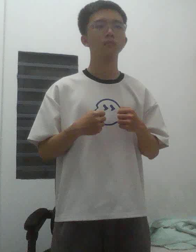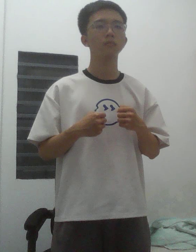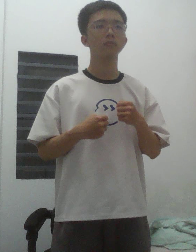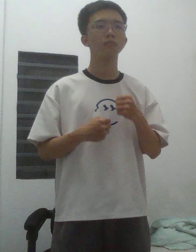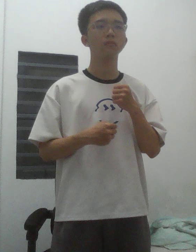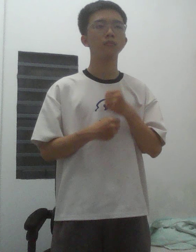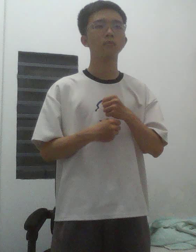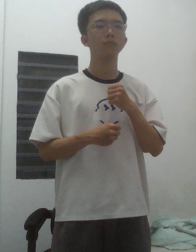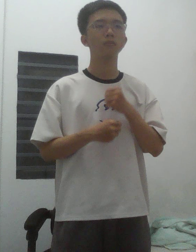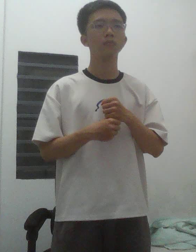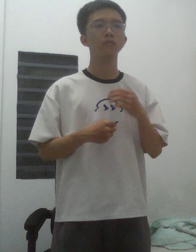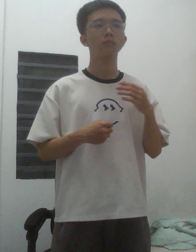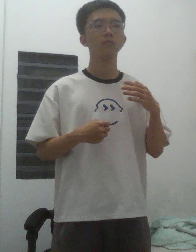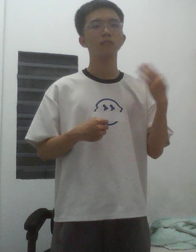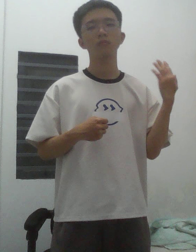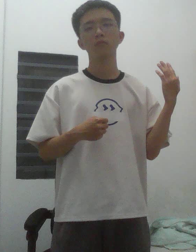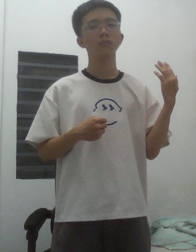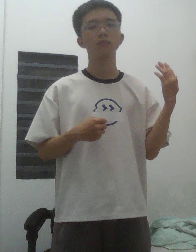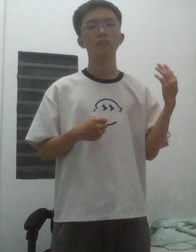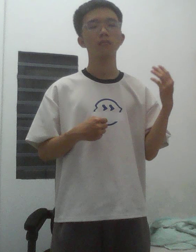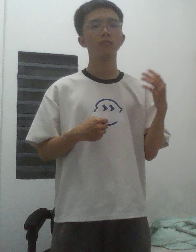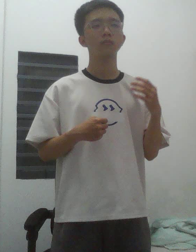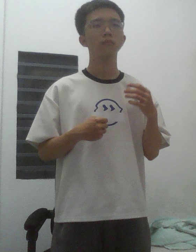that nghiep